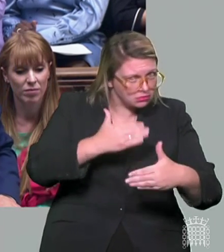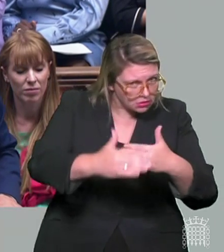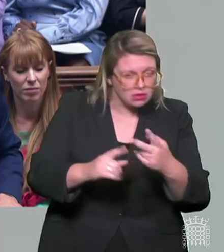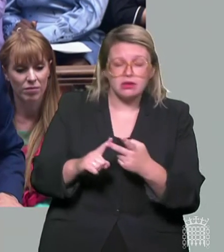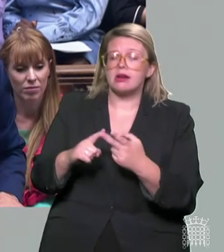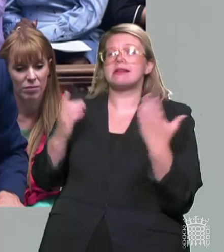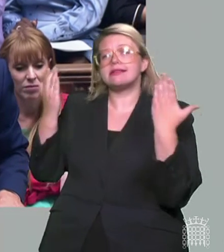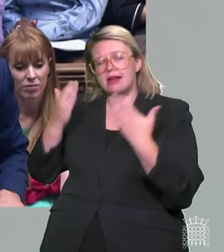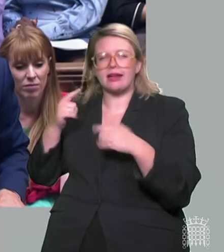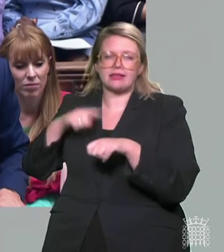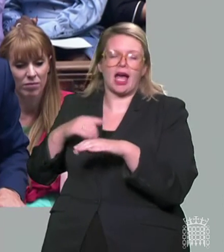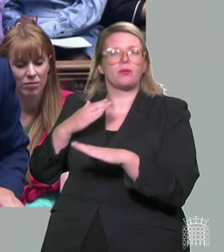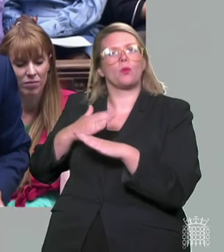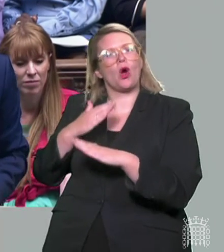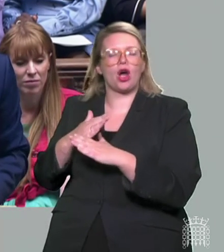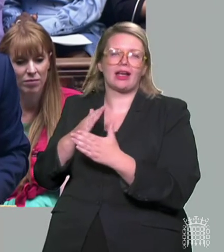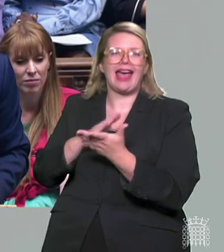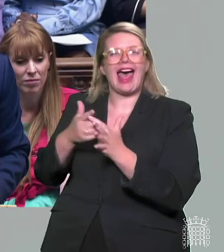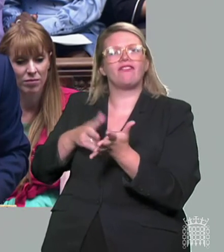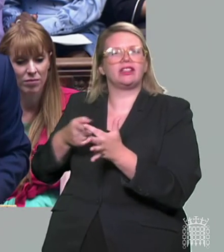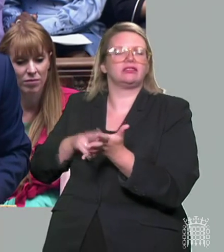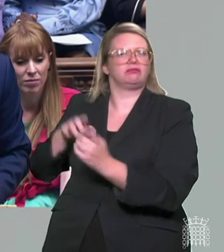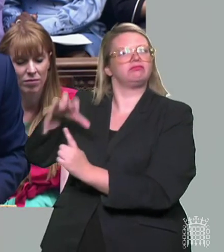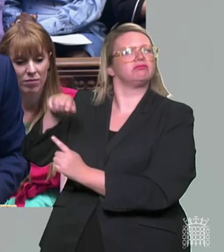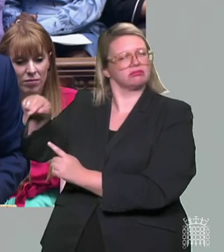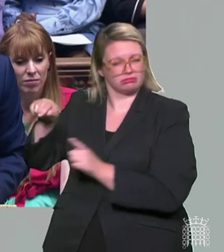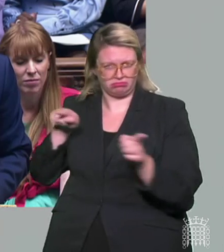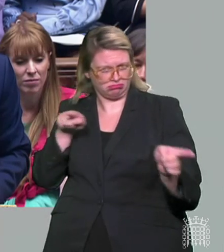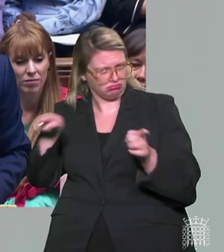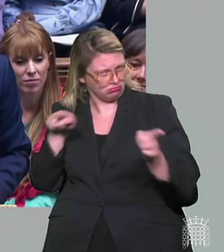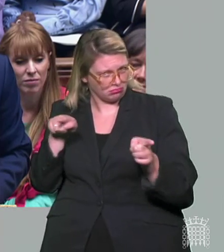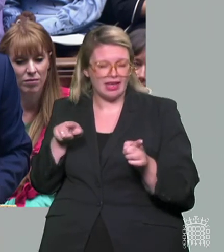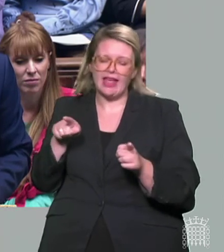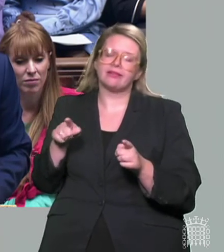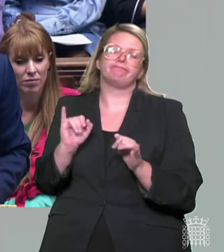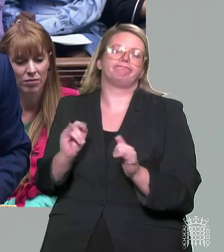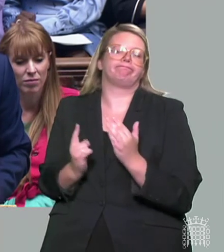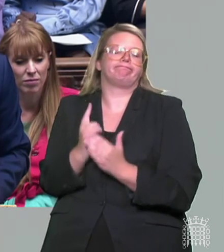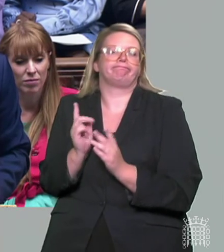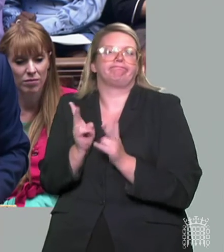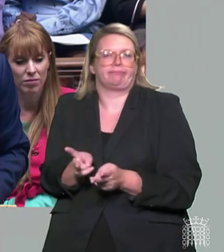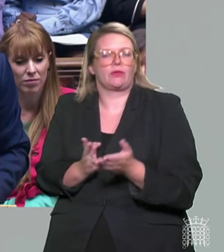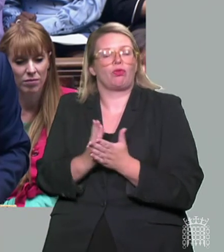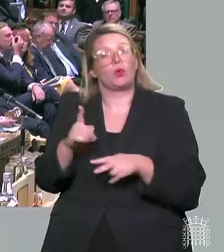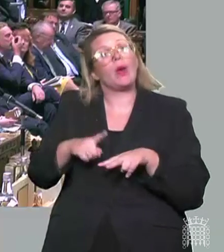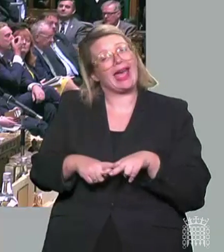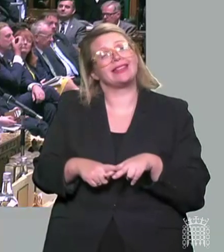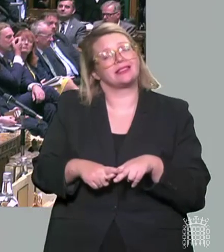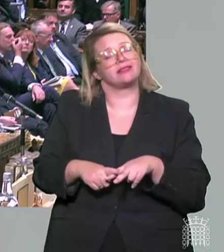The Labour party and the Terrence Higgins Trust are committed to ending new cases of HIV by 2030.